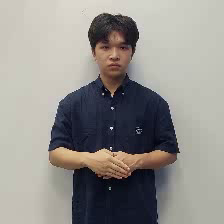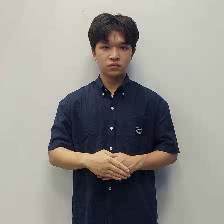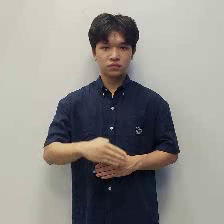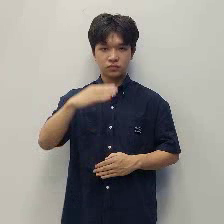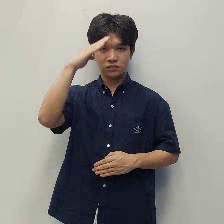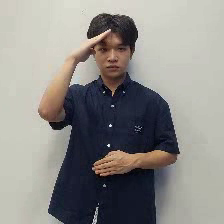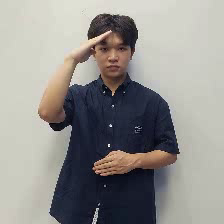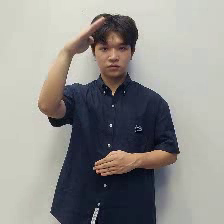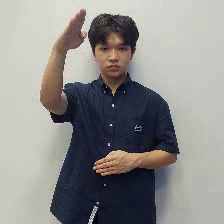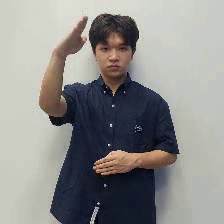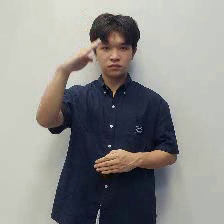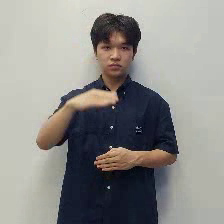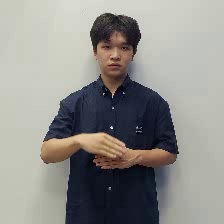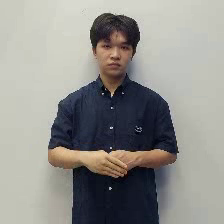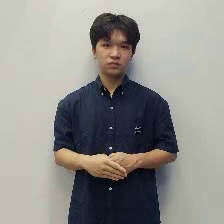Chào